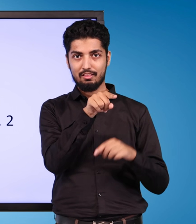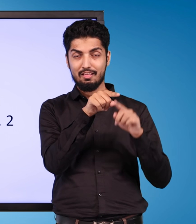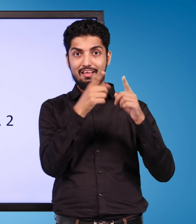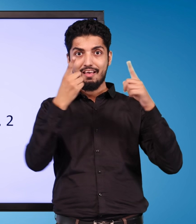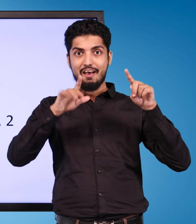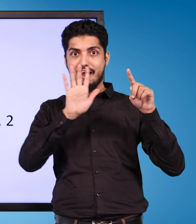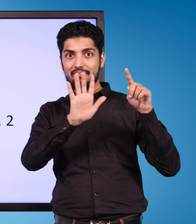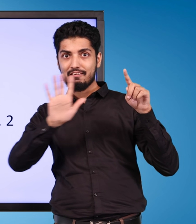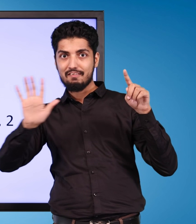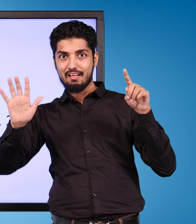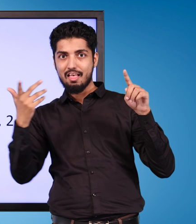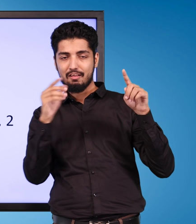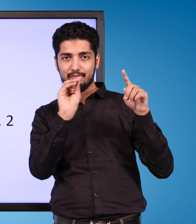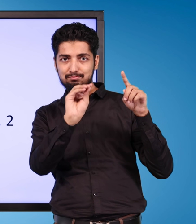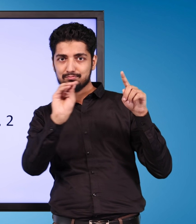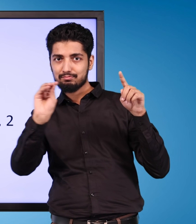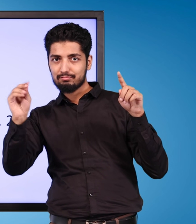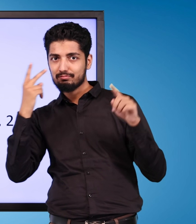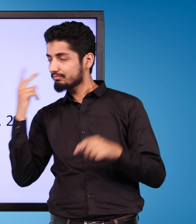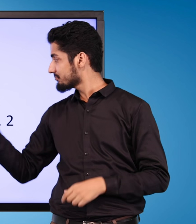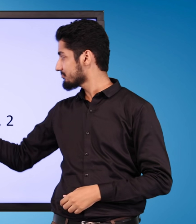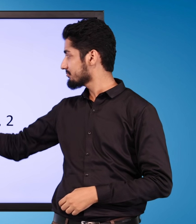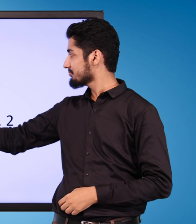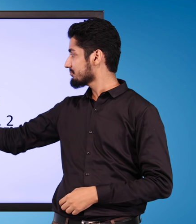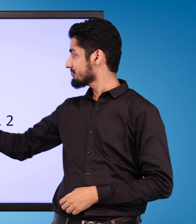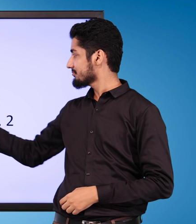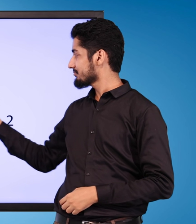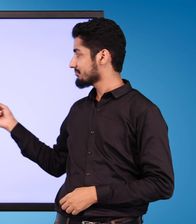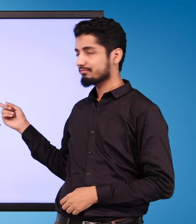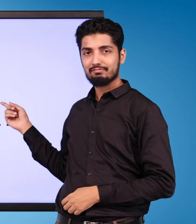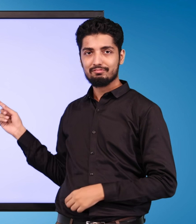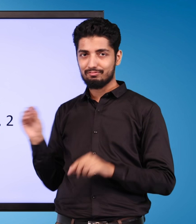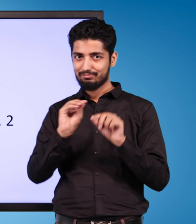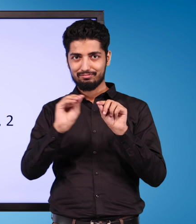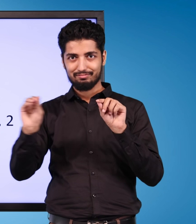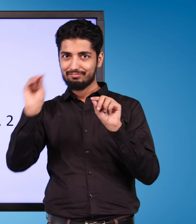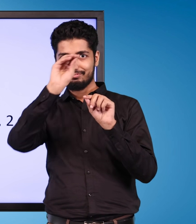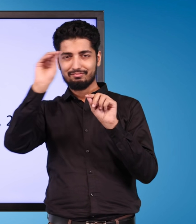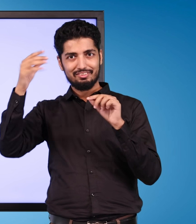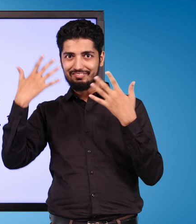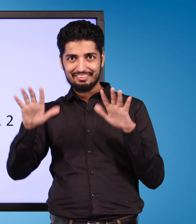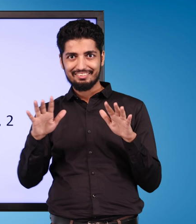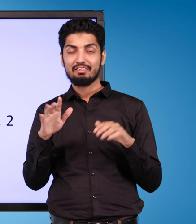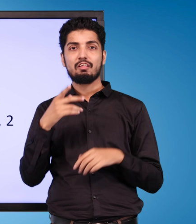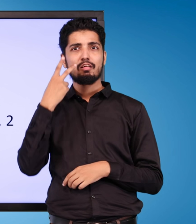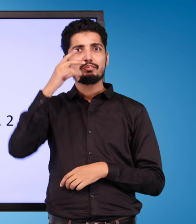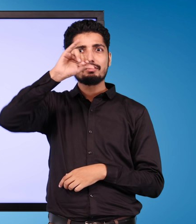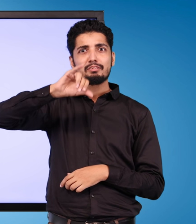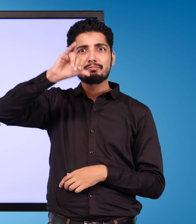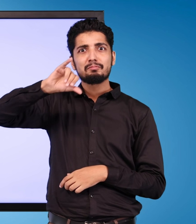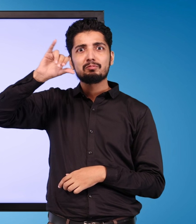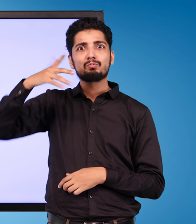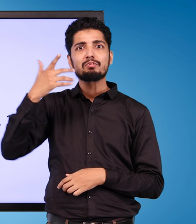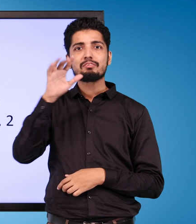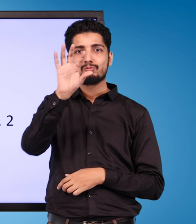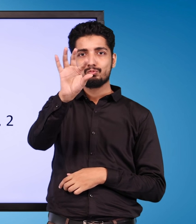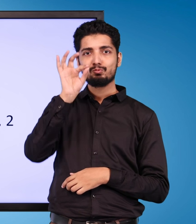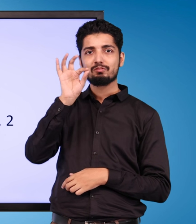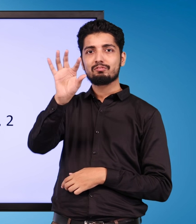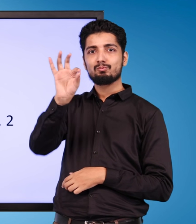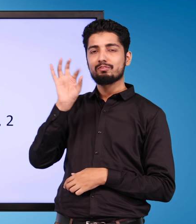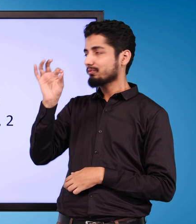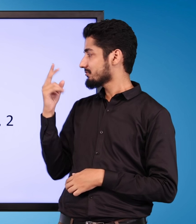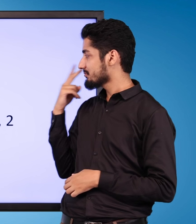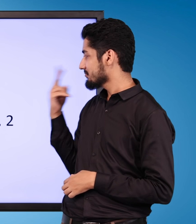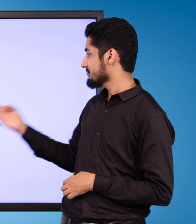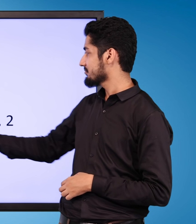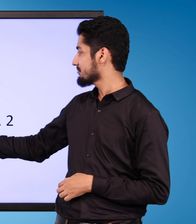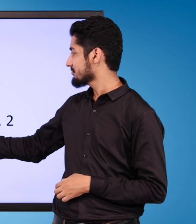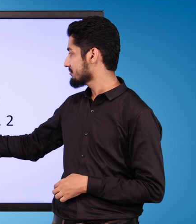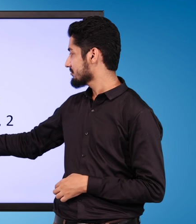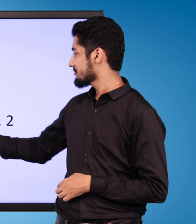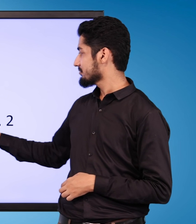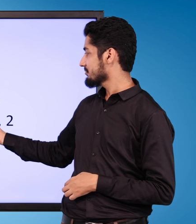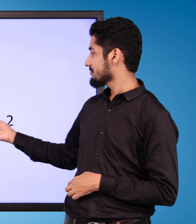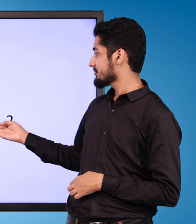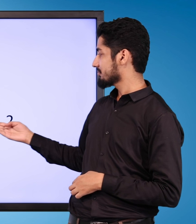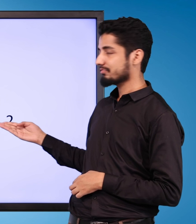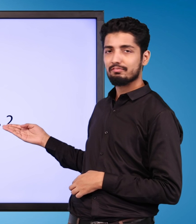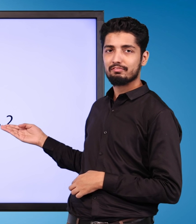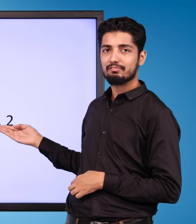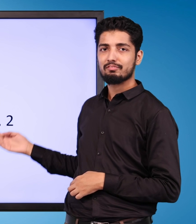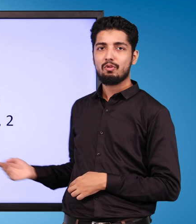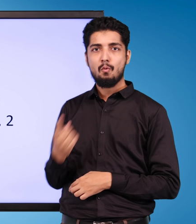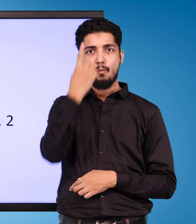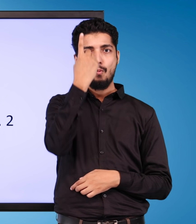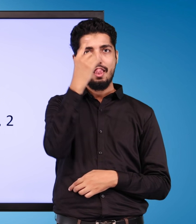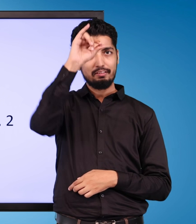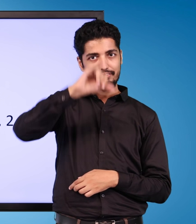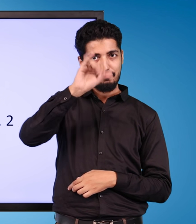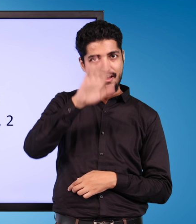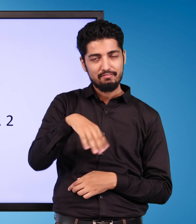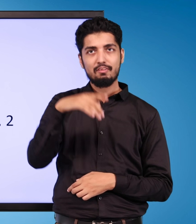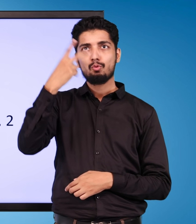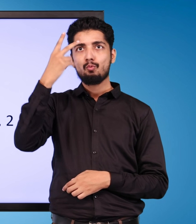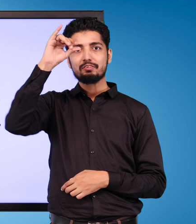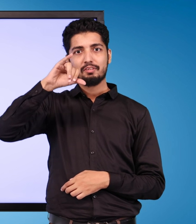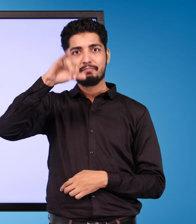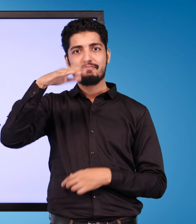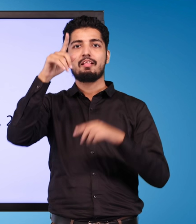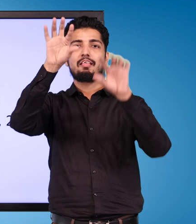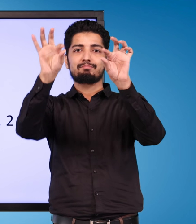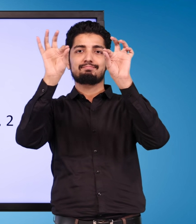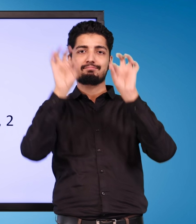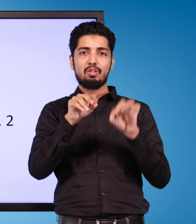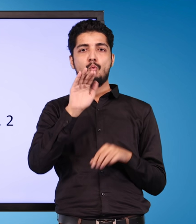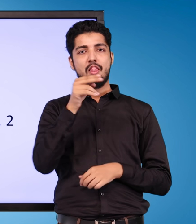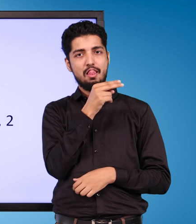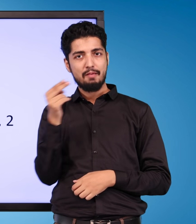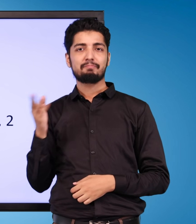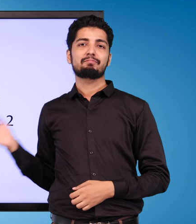1, 2, 3, 6, 9 and 18 So the numbers 1 and 2 which are factors of both 4 and 18 Are called the common factors of 4 and 18